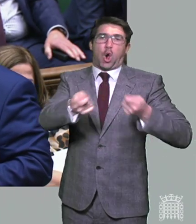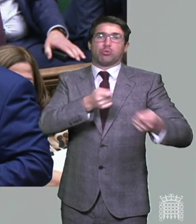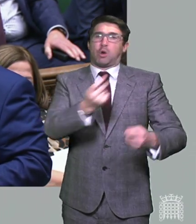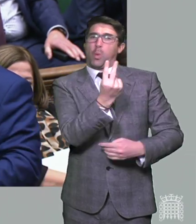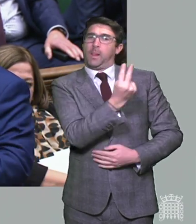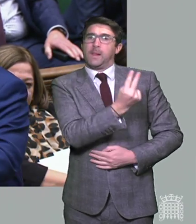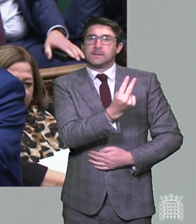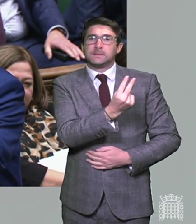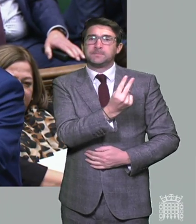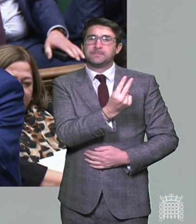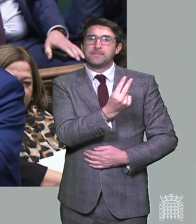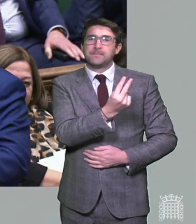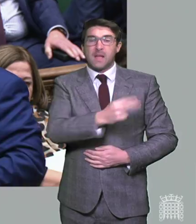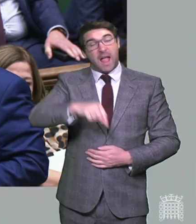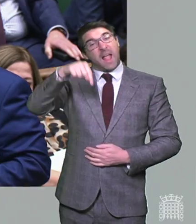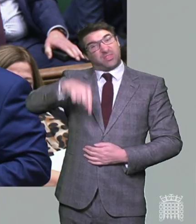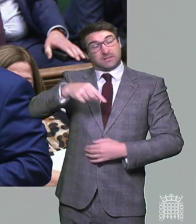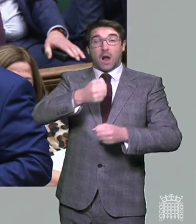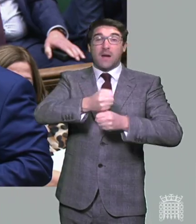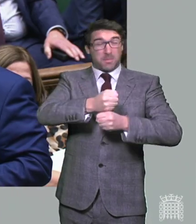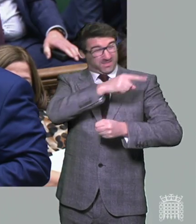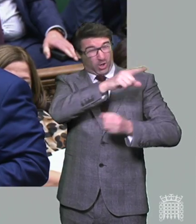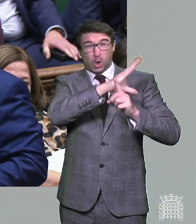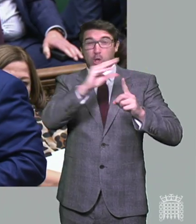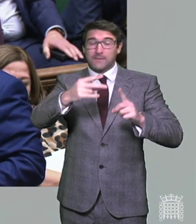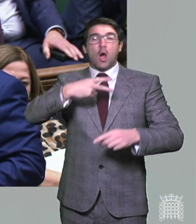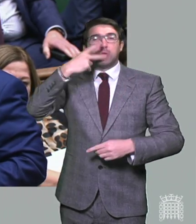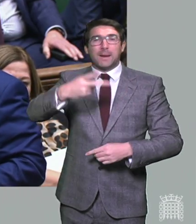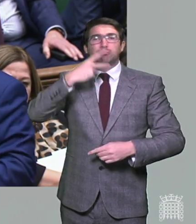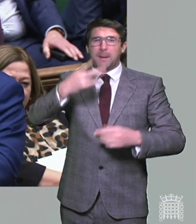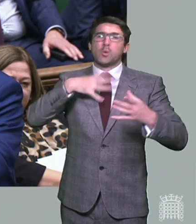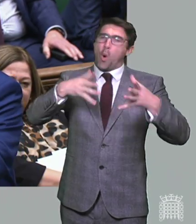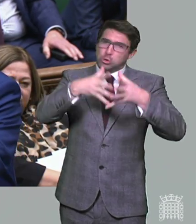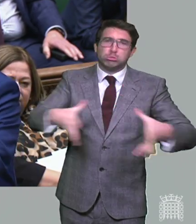The only things growing under this Government are mortgages, rents and bills.